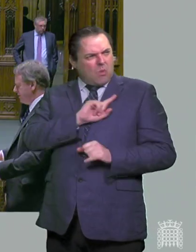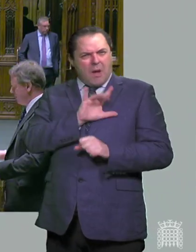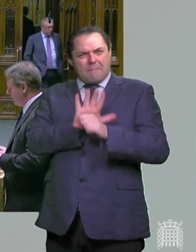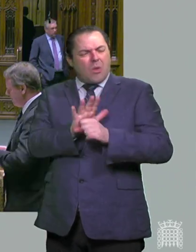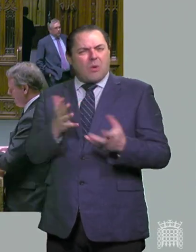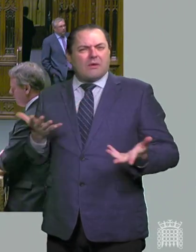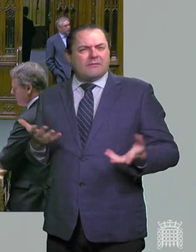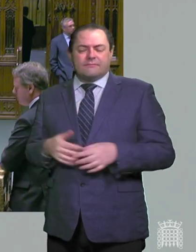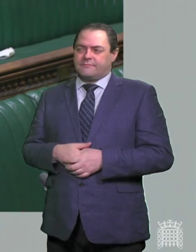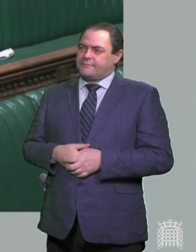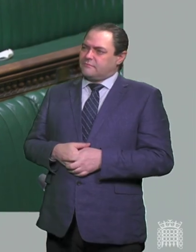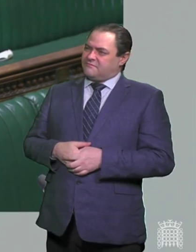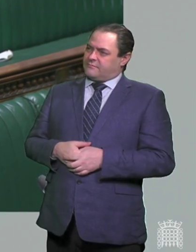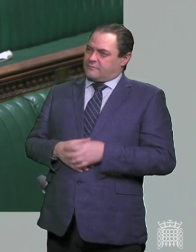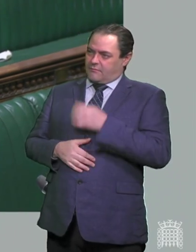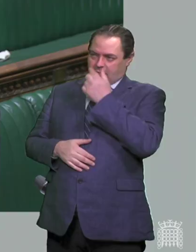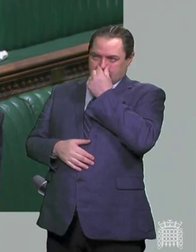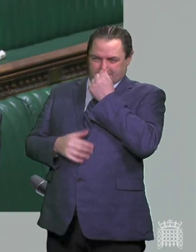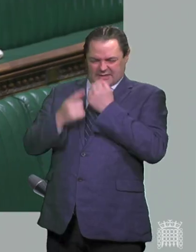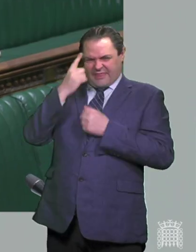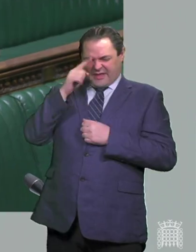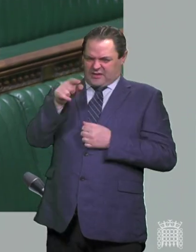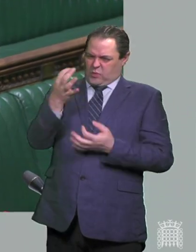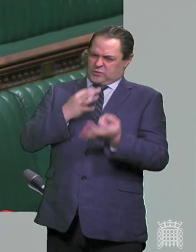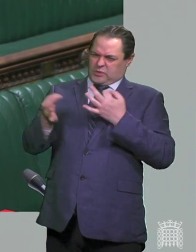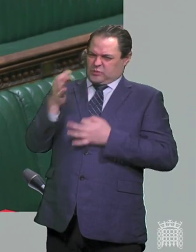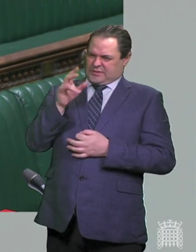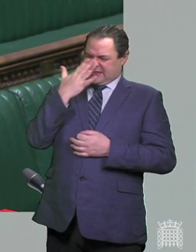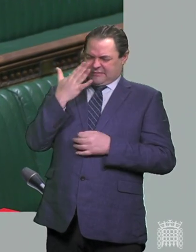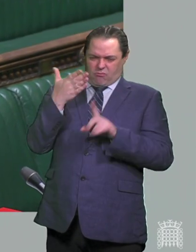I am not sure that there has been much joined-up thinking on the questions here.